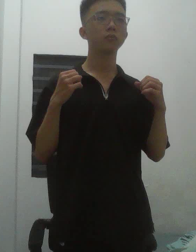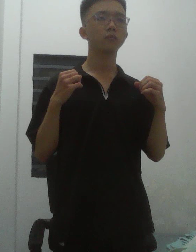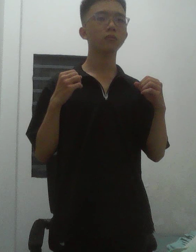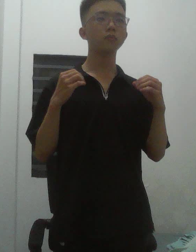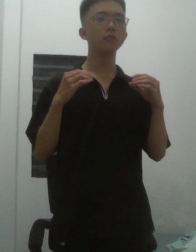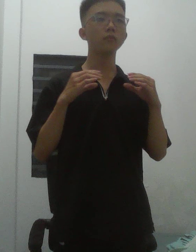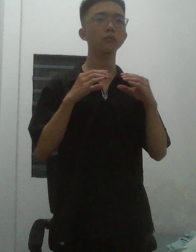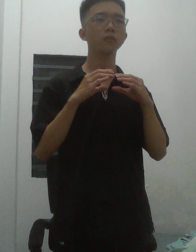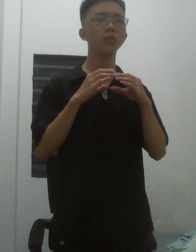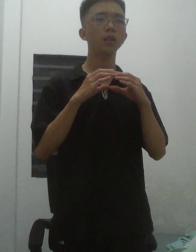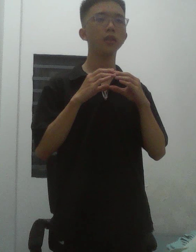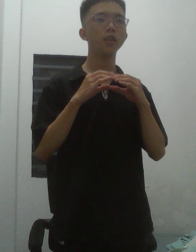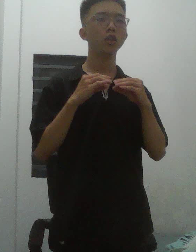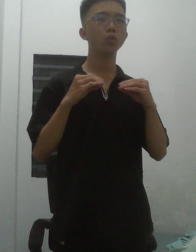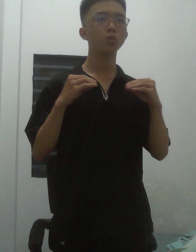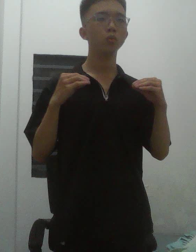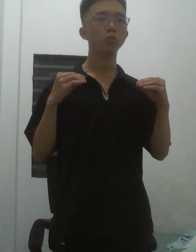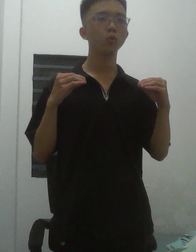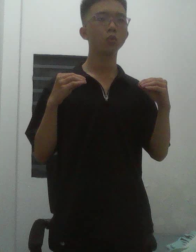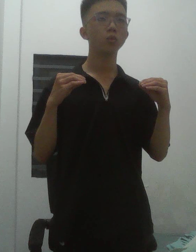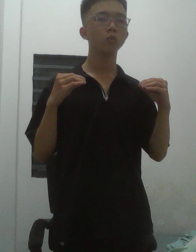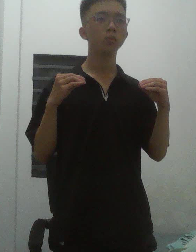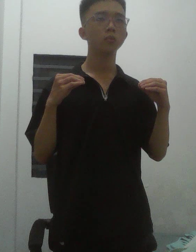nhieu